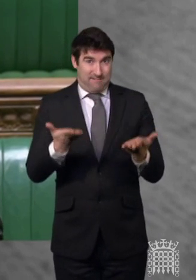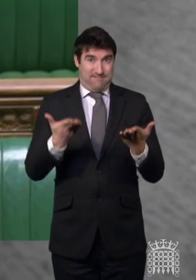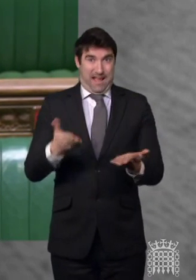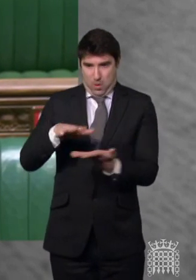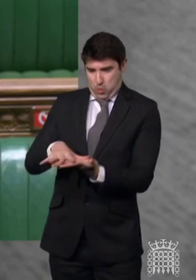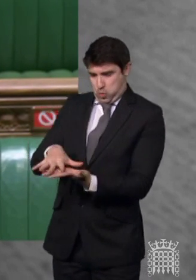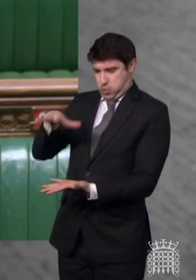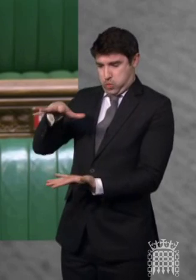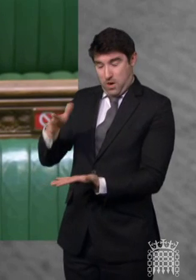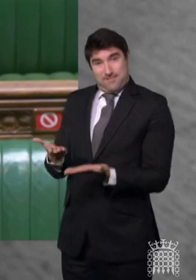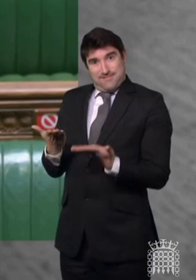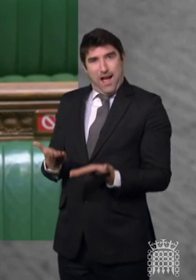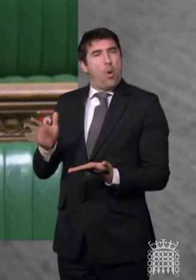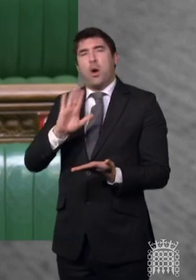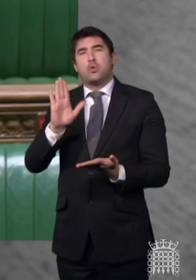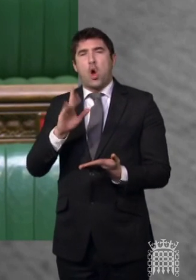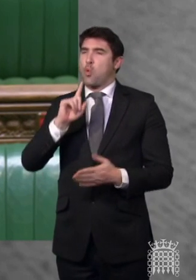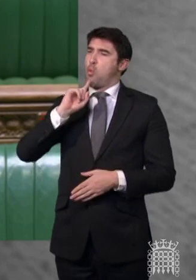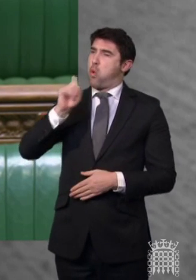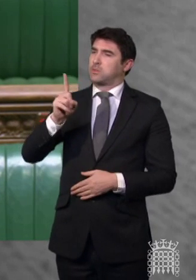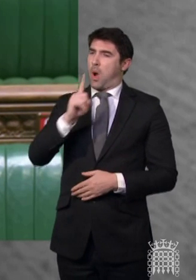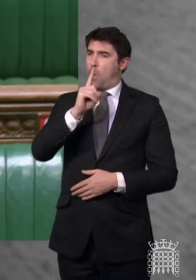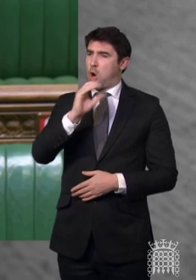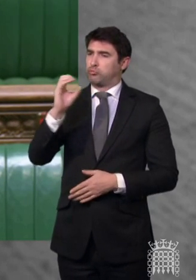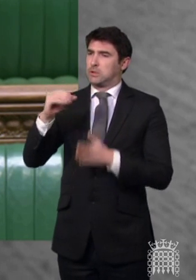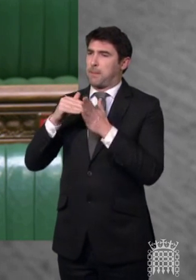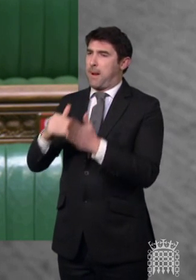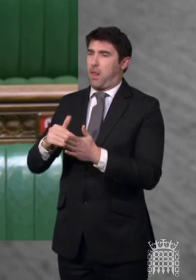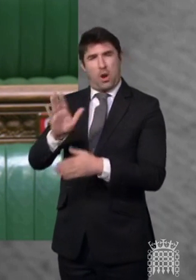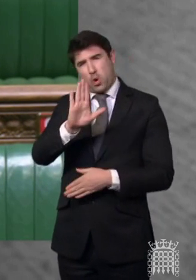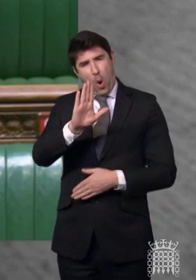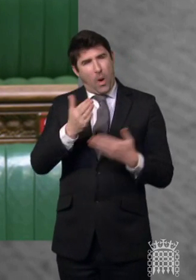We are in a crisis now. Mass vaccination needs to start straightaway.